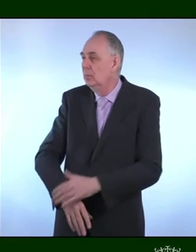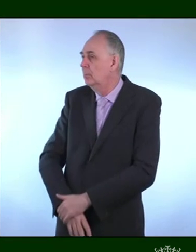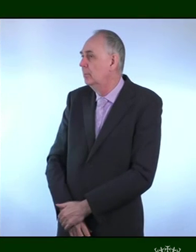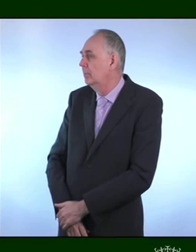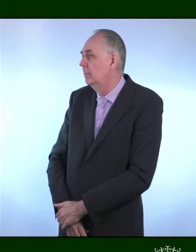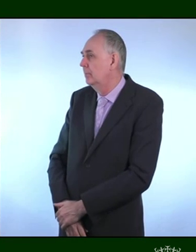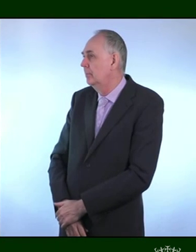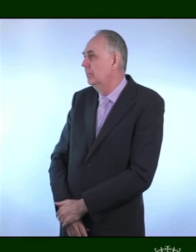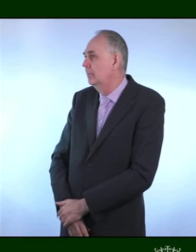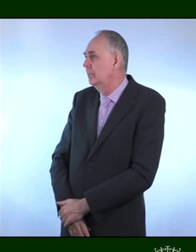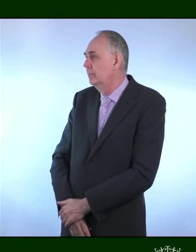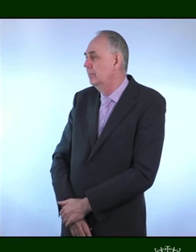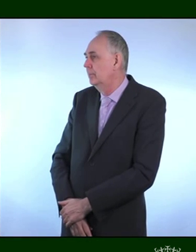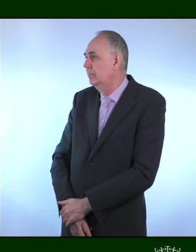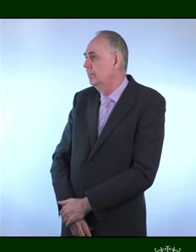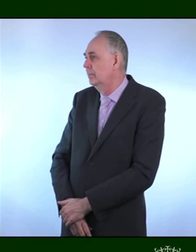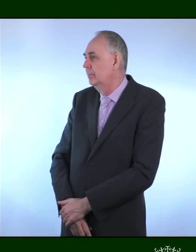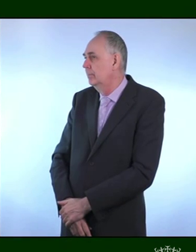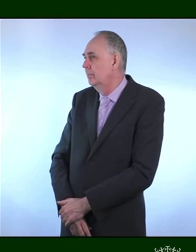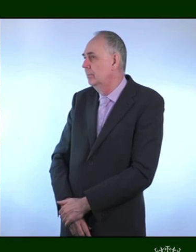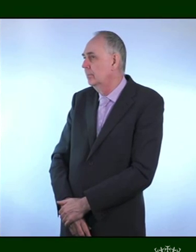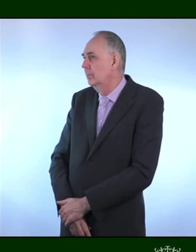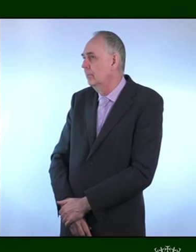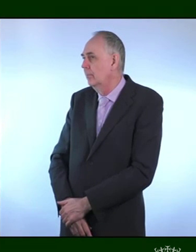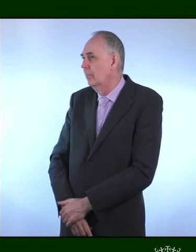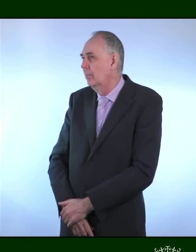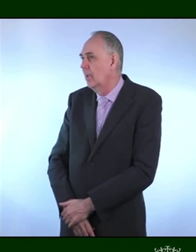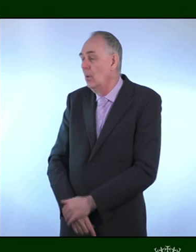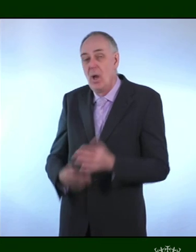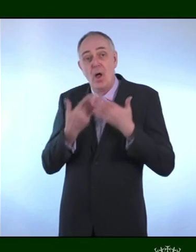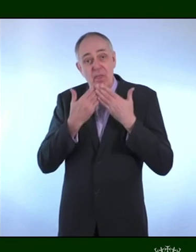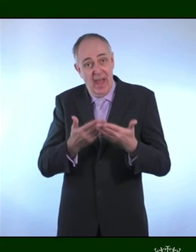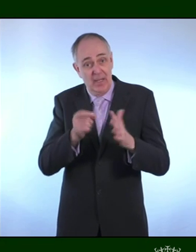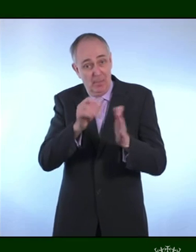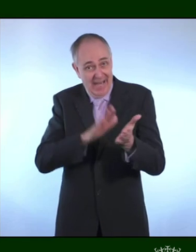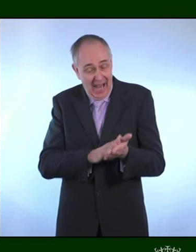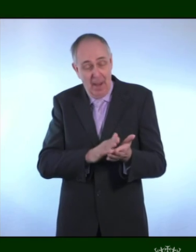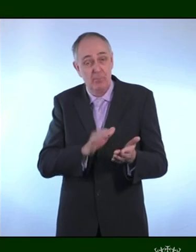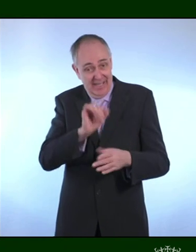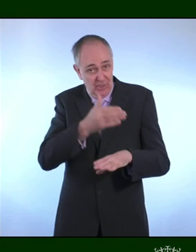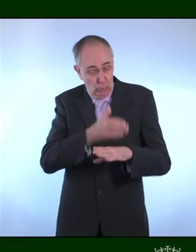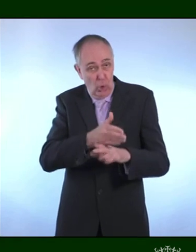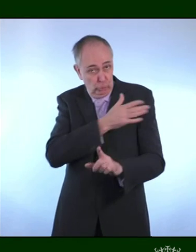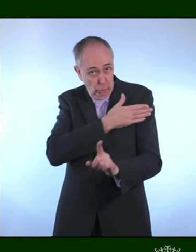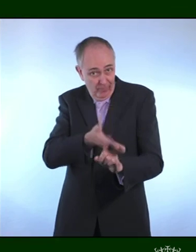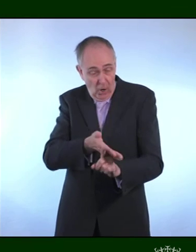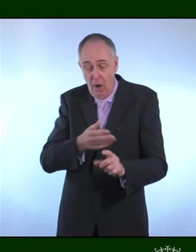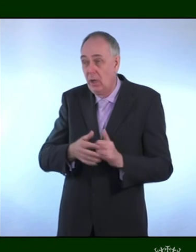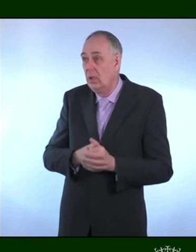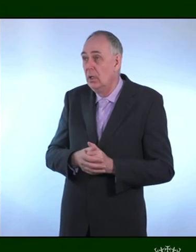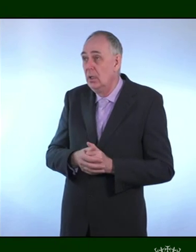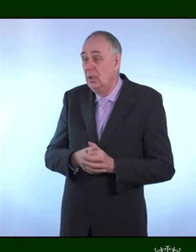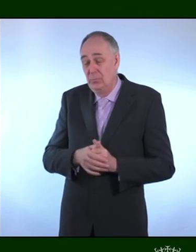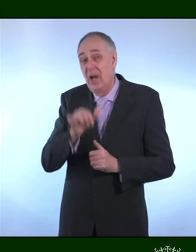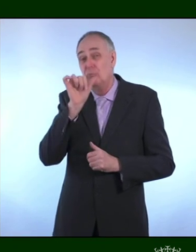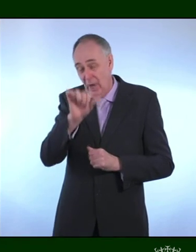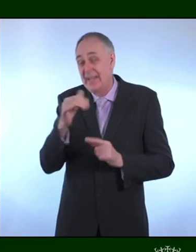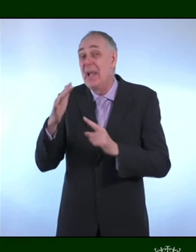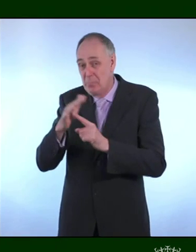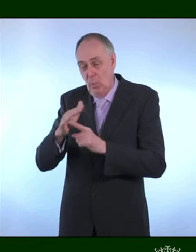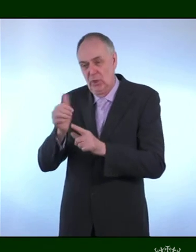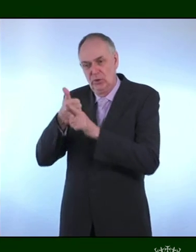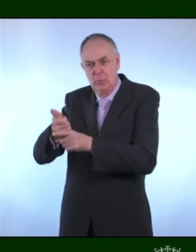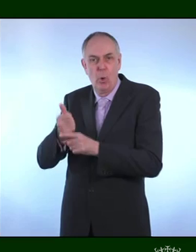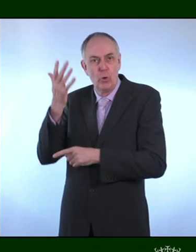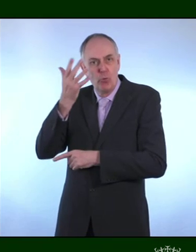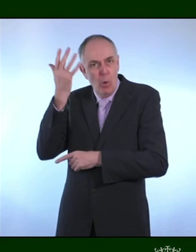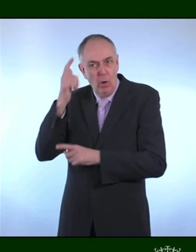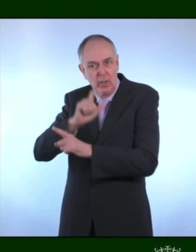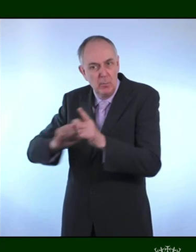I thank the Prime Minister and his team for everything that they have done so far, and I associate myself with the words of my honourable Friend the Member for Tiverton and Honiton about the need to support rural and coastal communities.